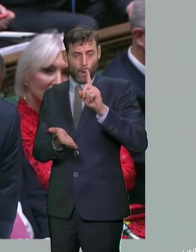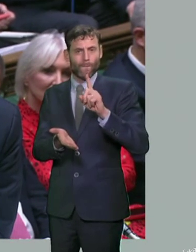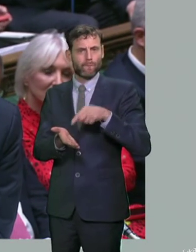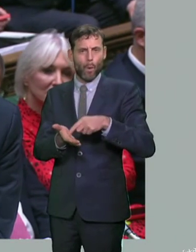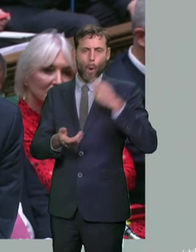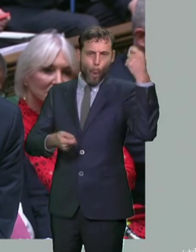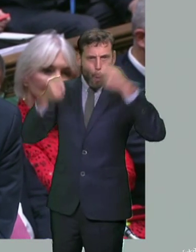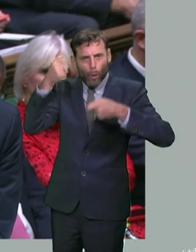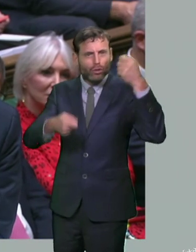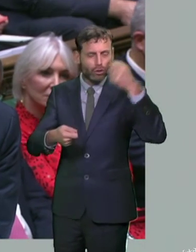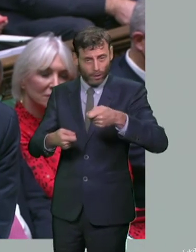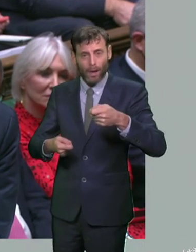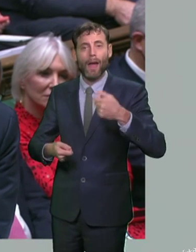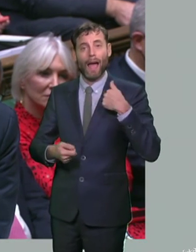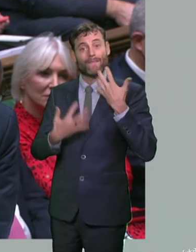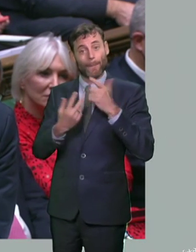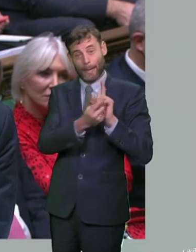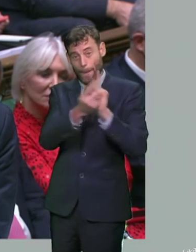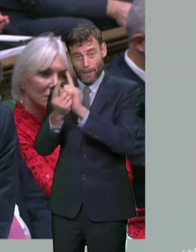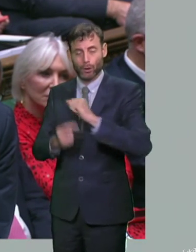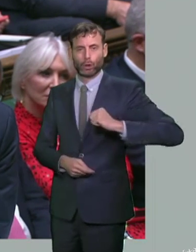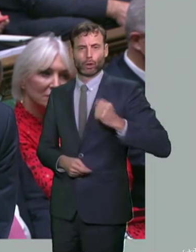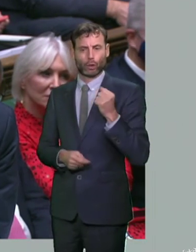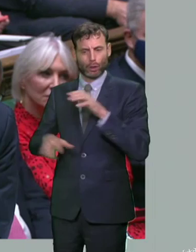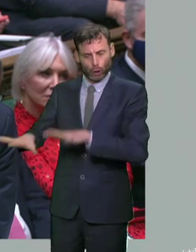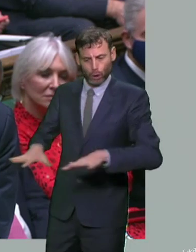I have met representatives of Scottish tidal power.